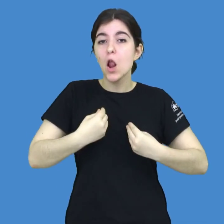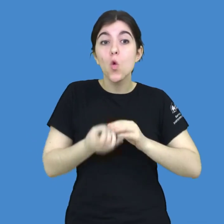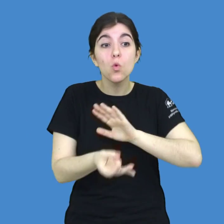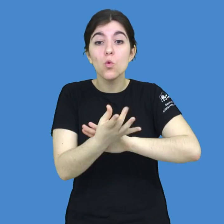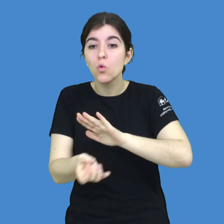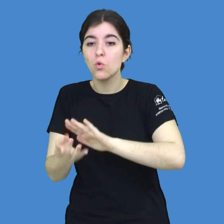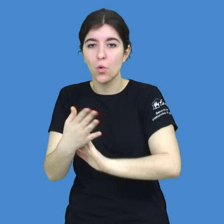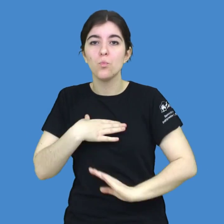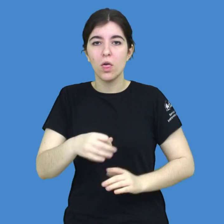crear